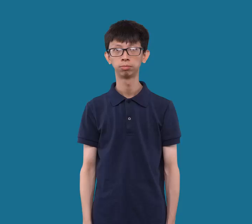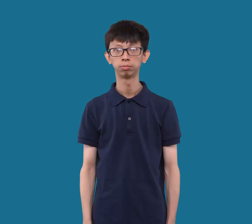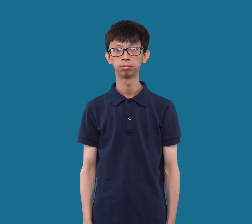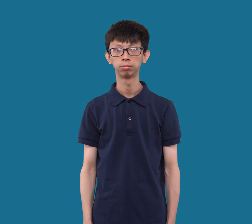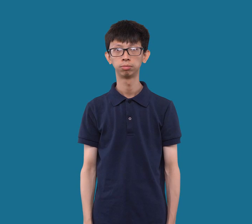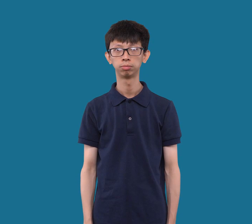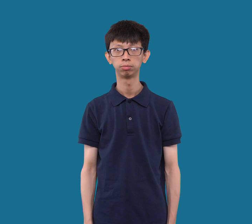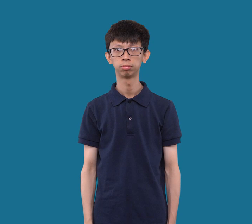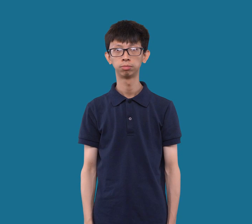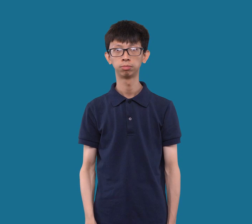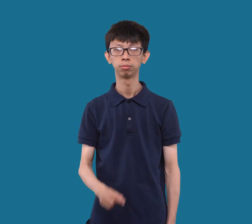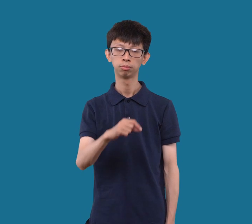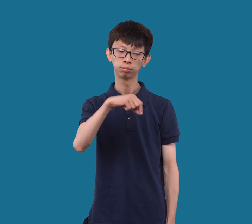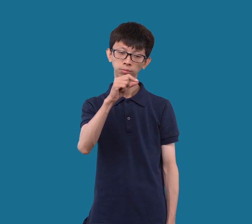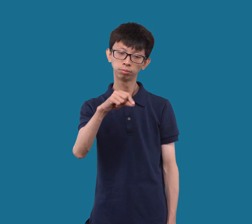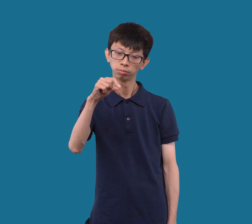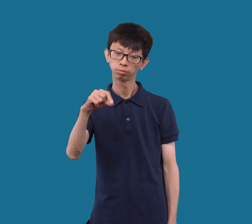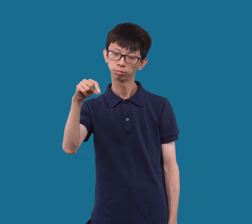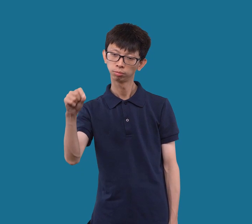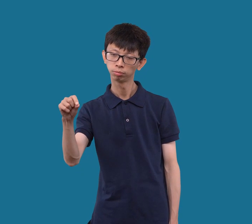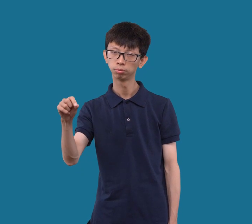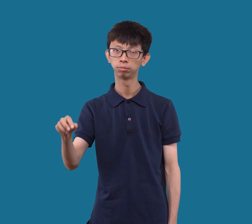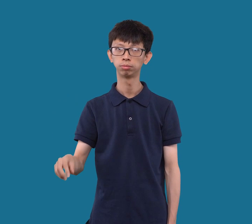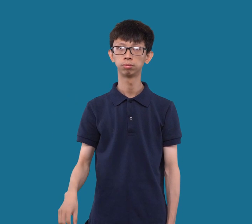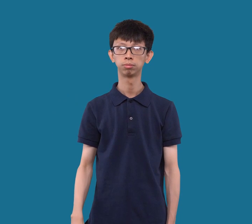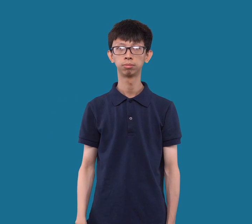chữ viết